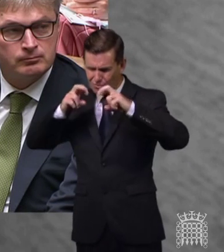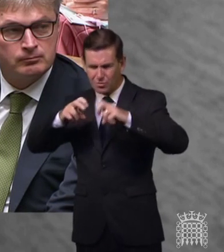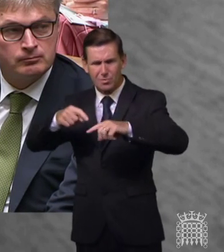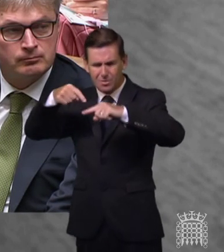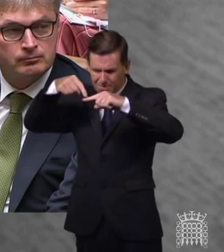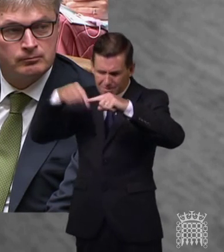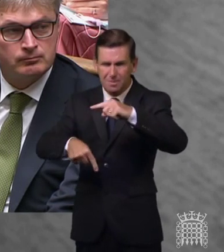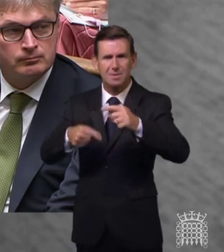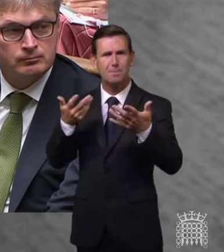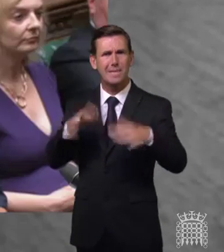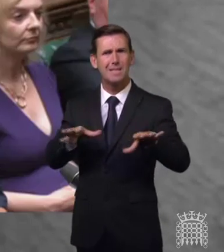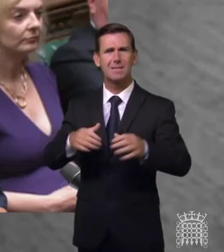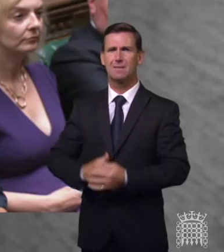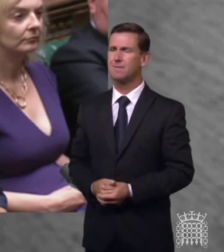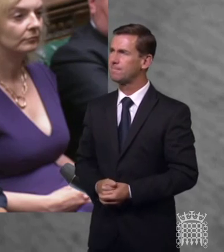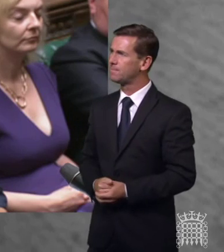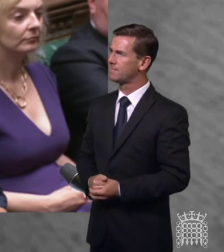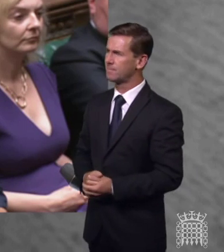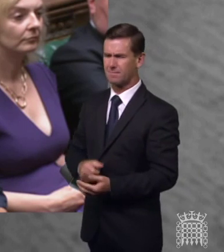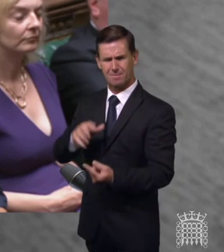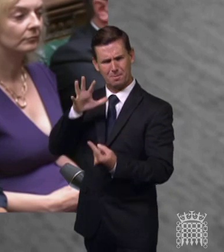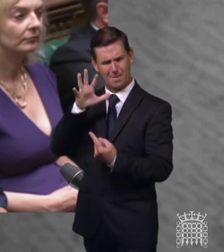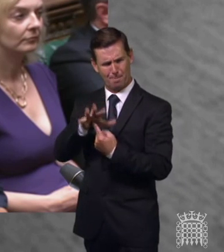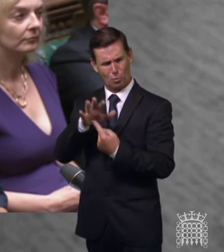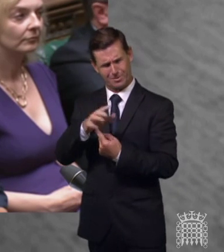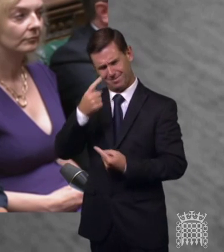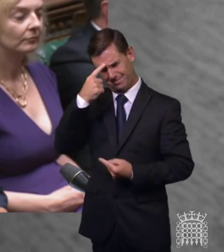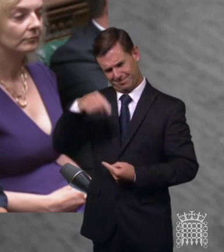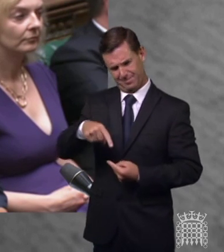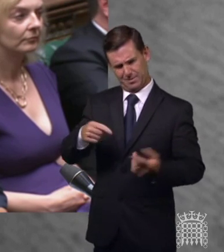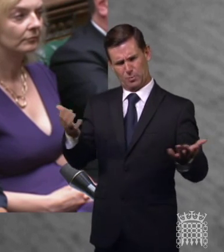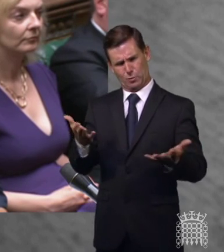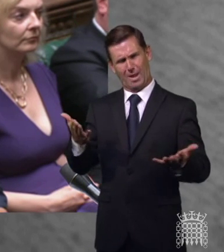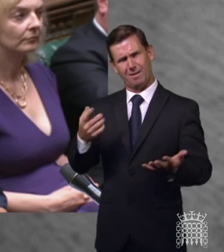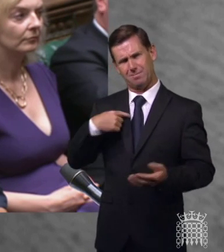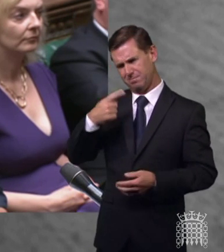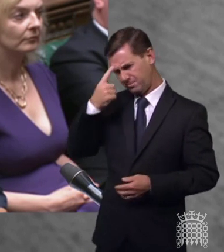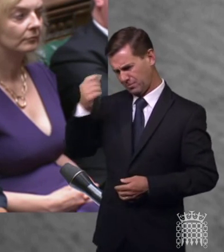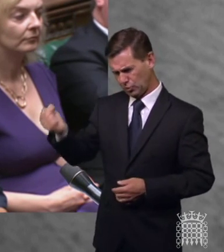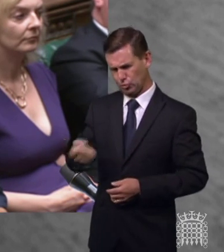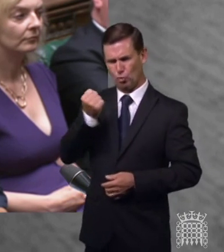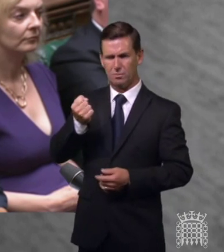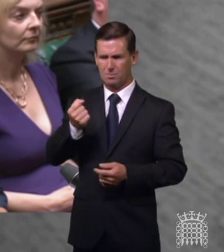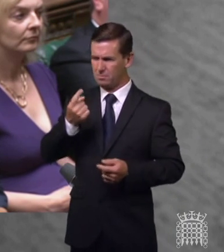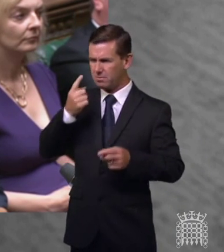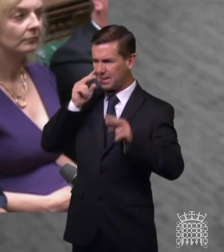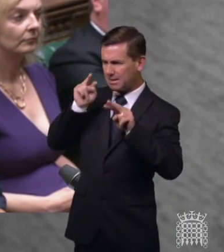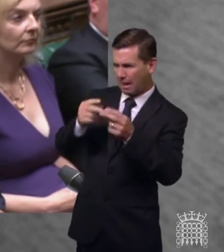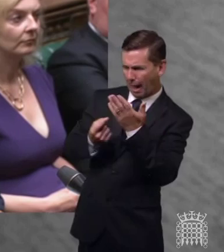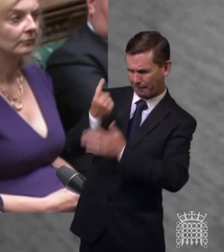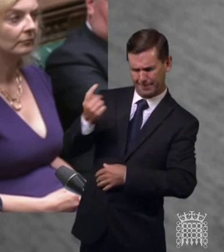It is important that we in this House should today be able to scrutinise events as they unfold.